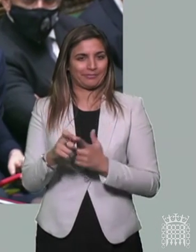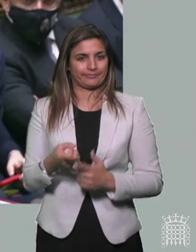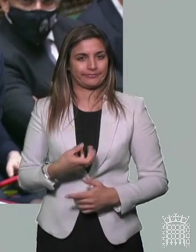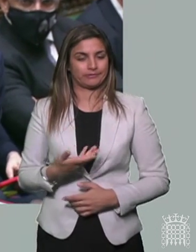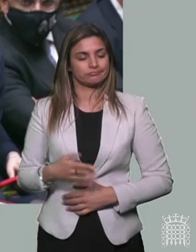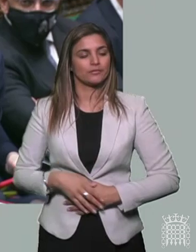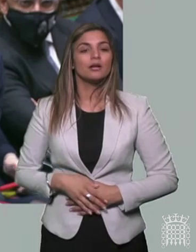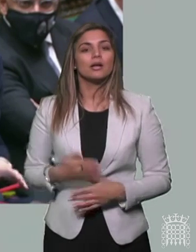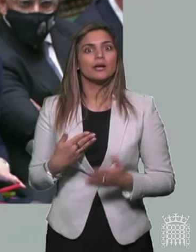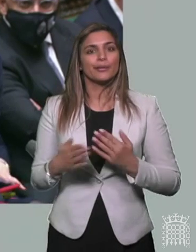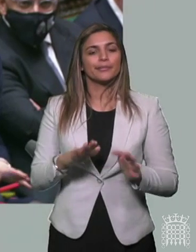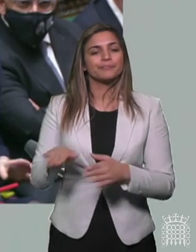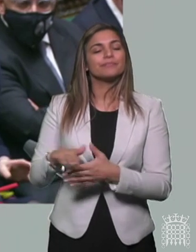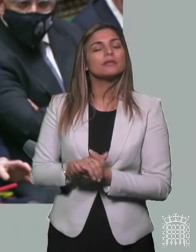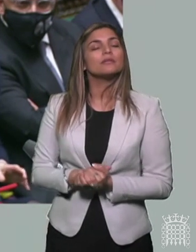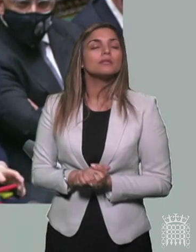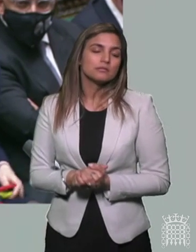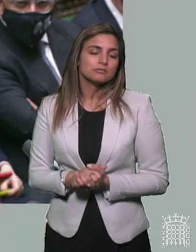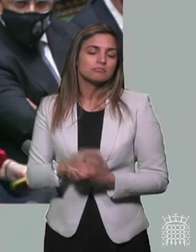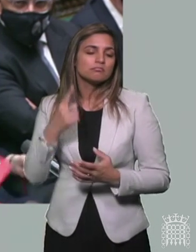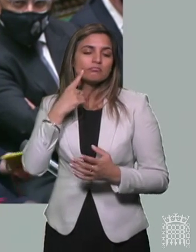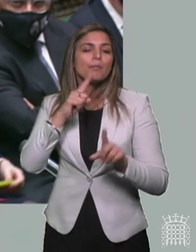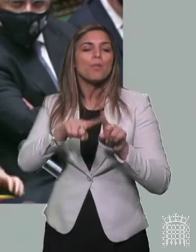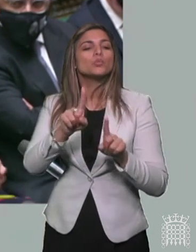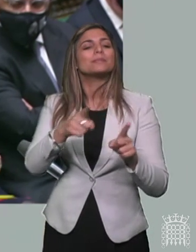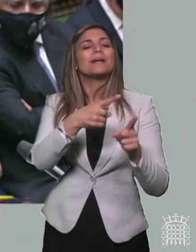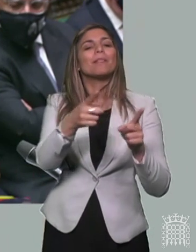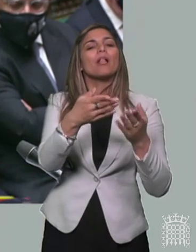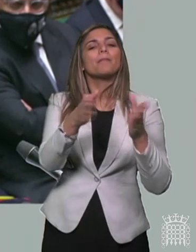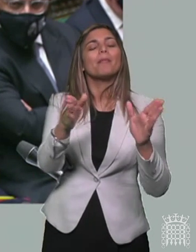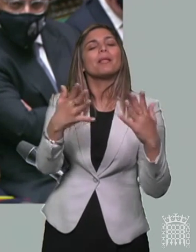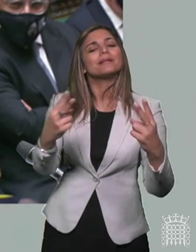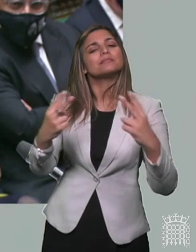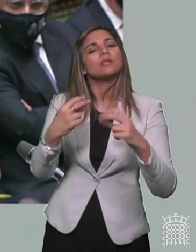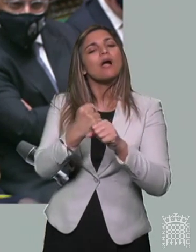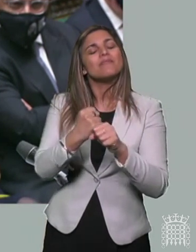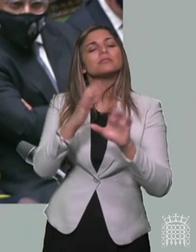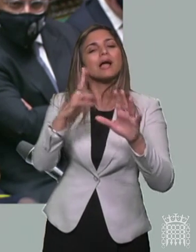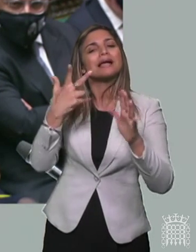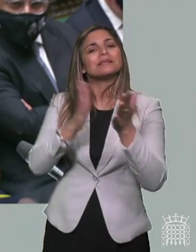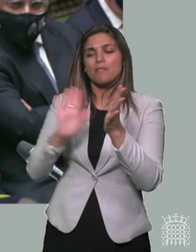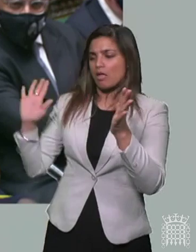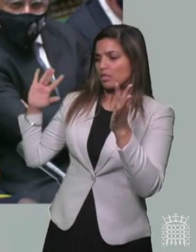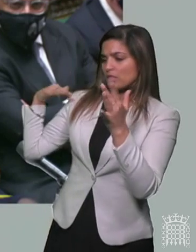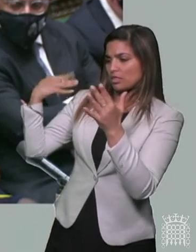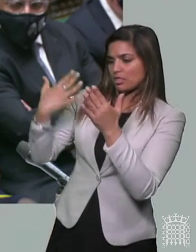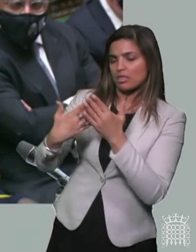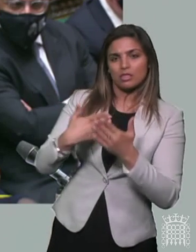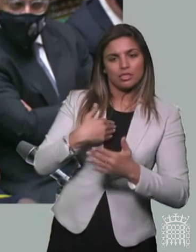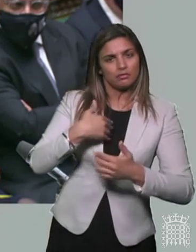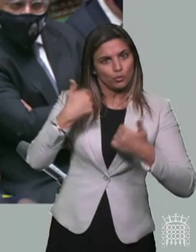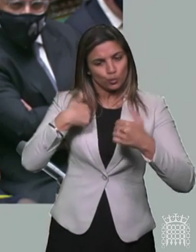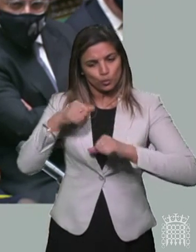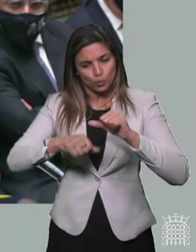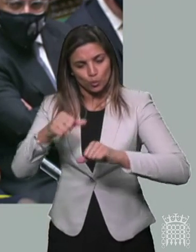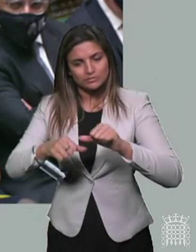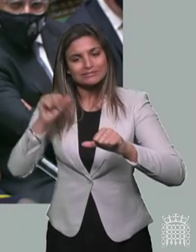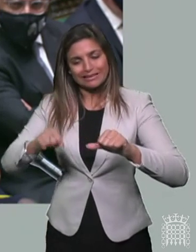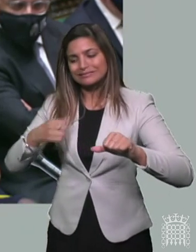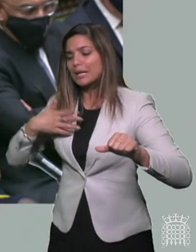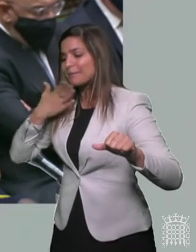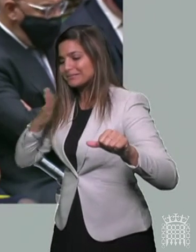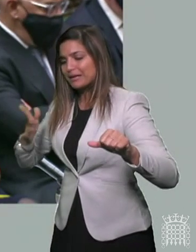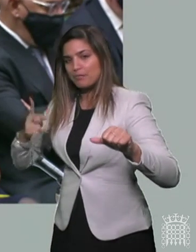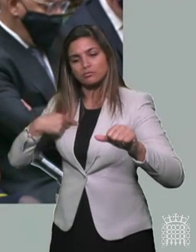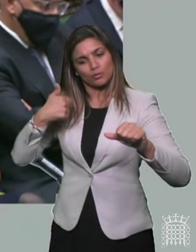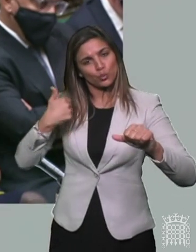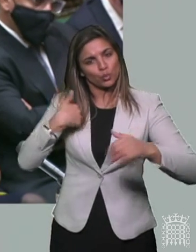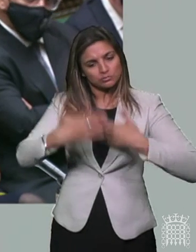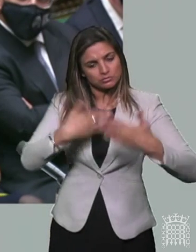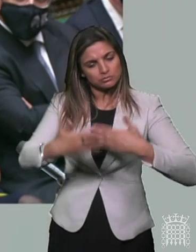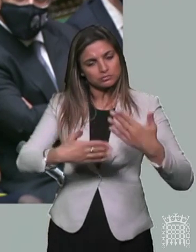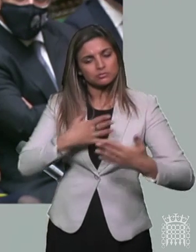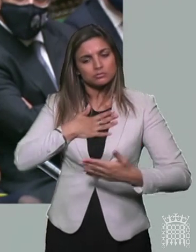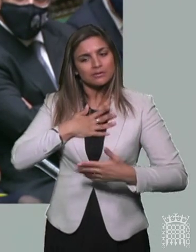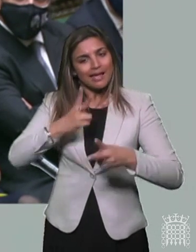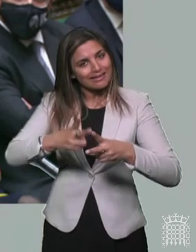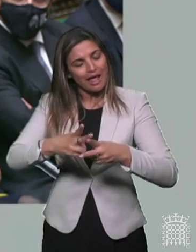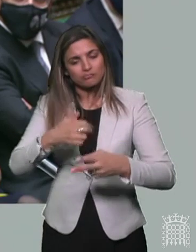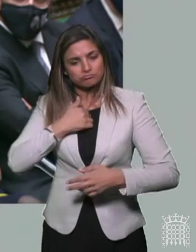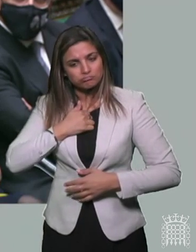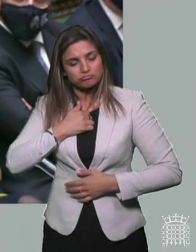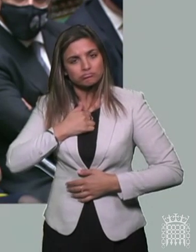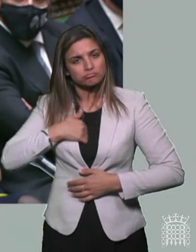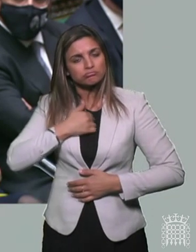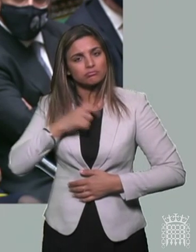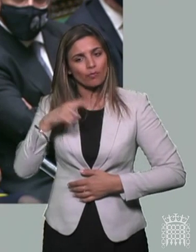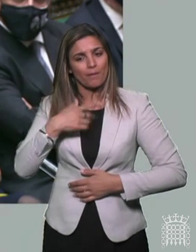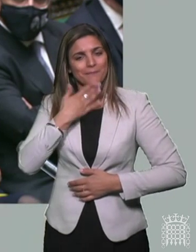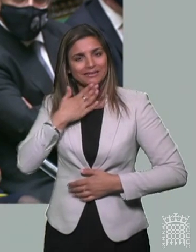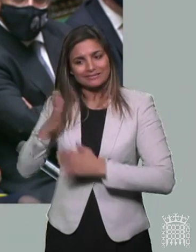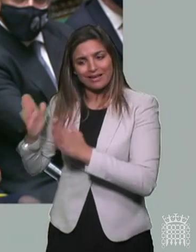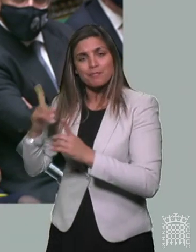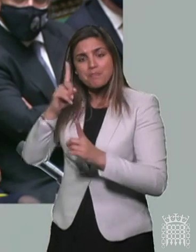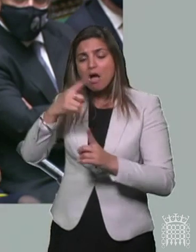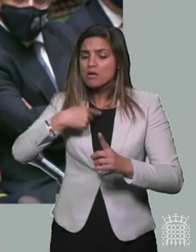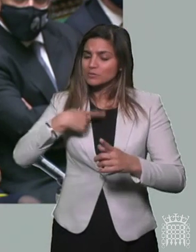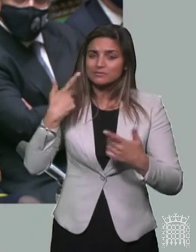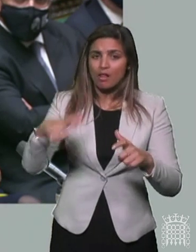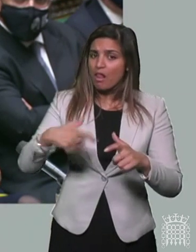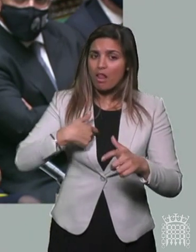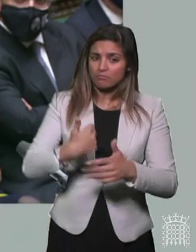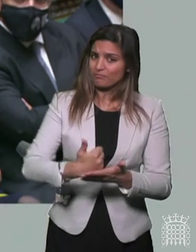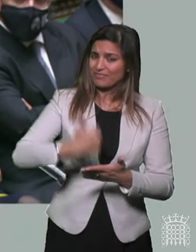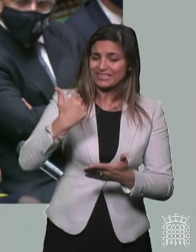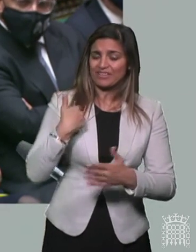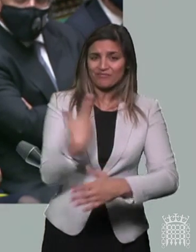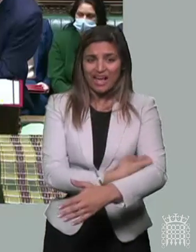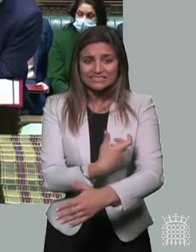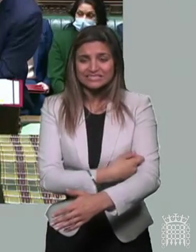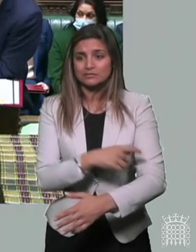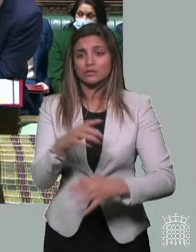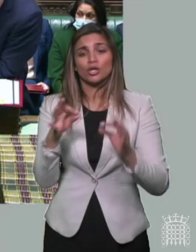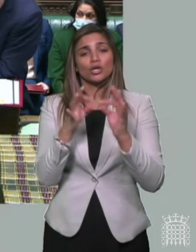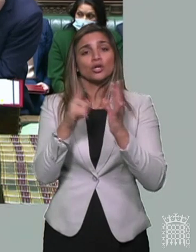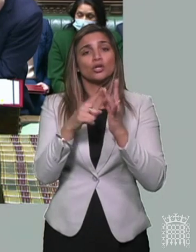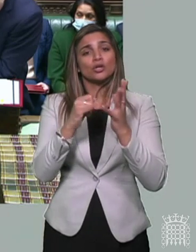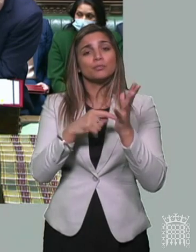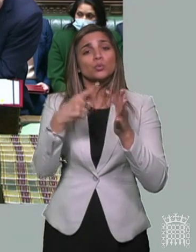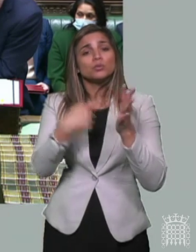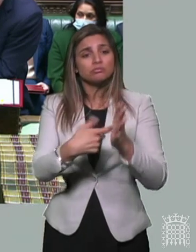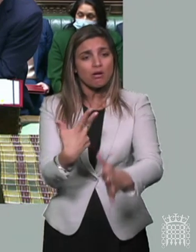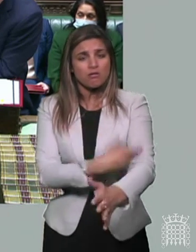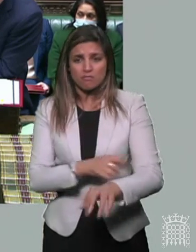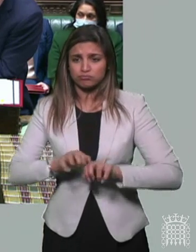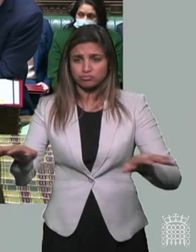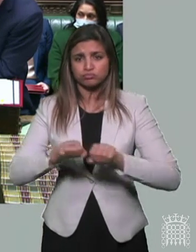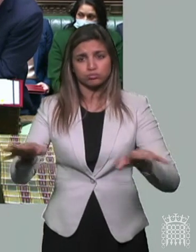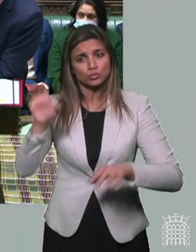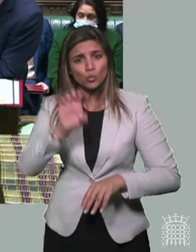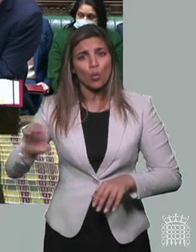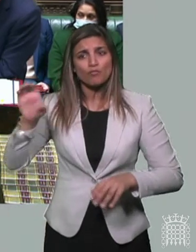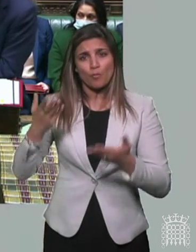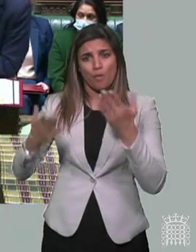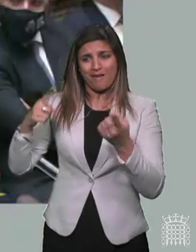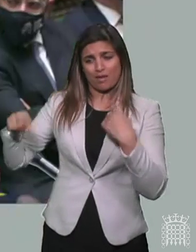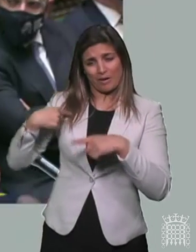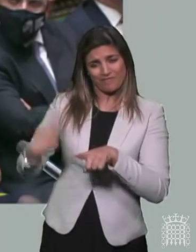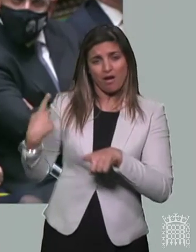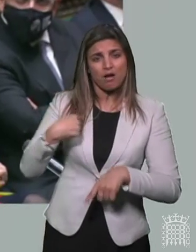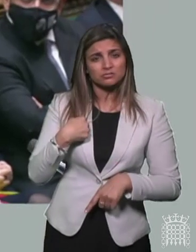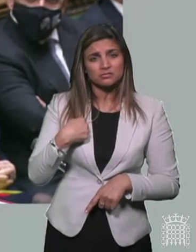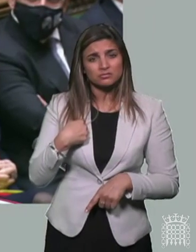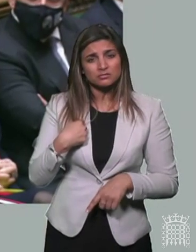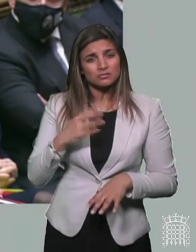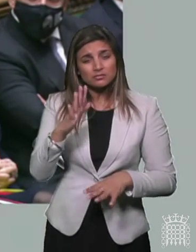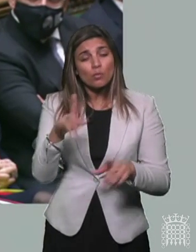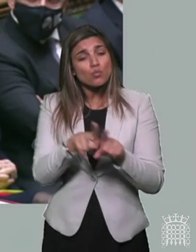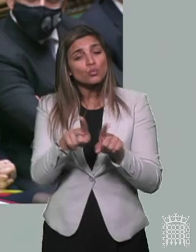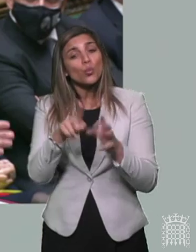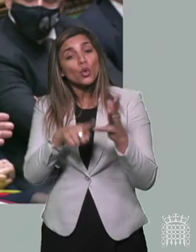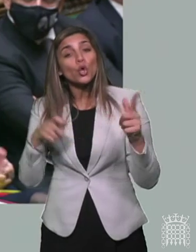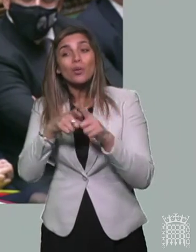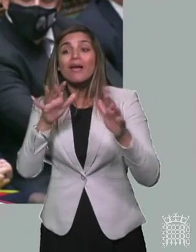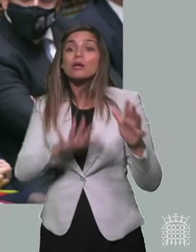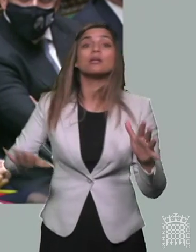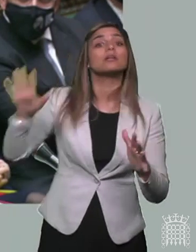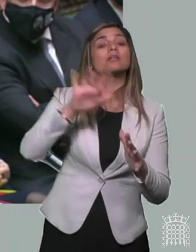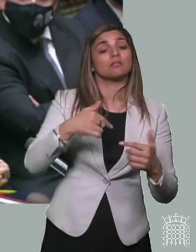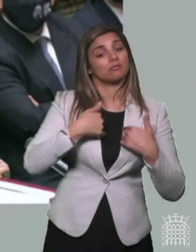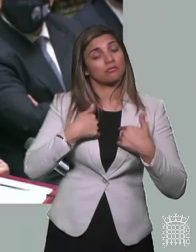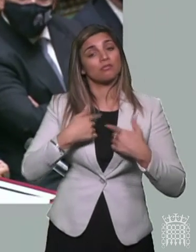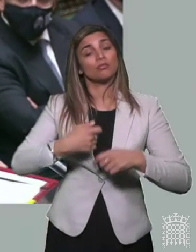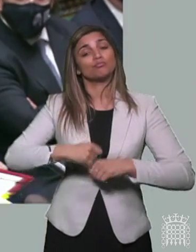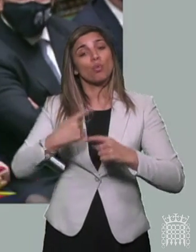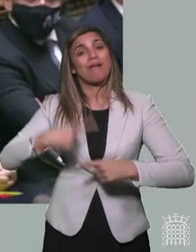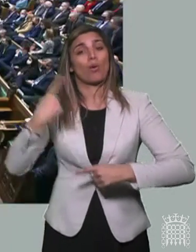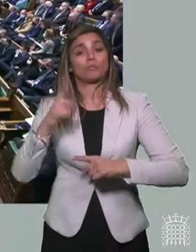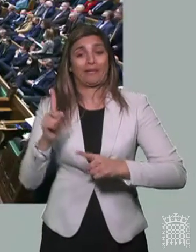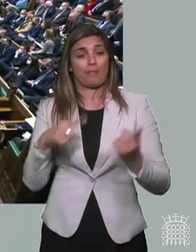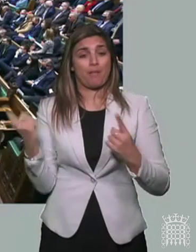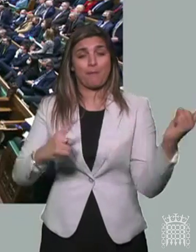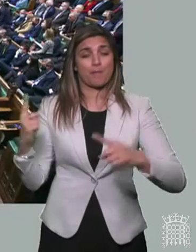I think that most people looking objectively at what this Government have delivered over the last 18 months would agree—and I renew my contrition for the mistakes that have been made—that we have delivered the fastest vaccine and the fastest booster roll-out in Europe, and the result is that across the whole of our United Kingdom we have a record number of people back at work.